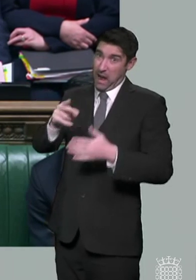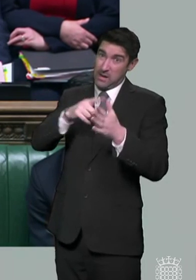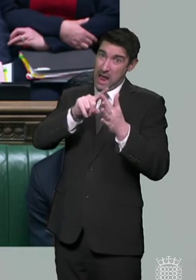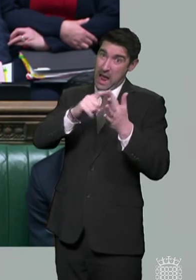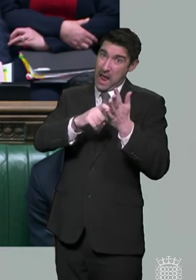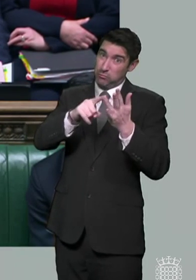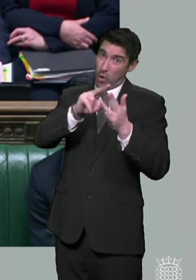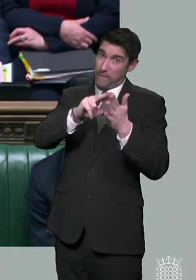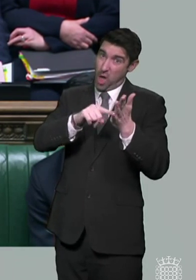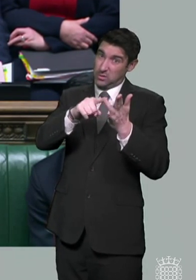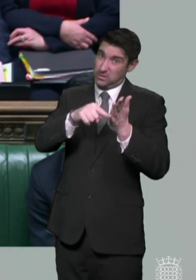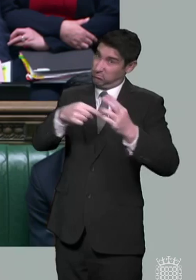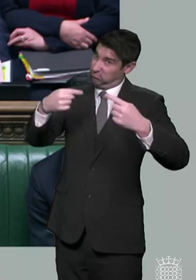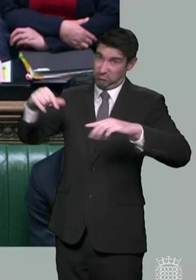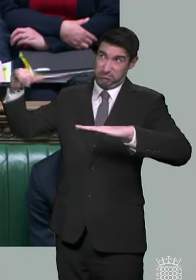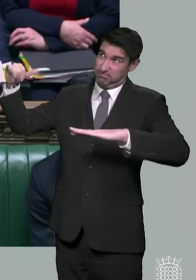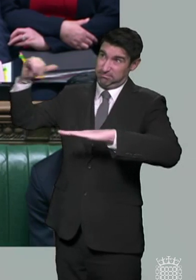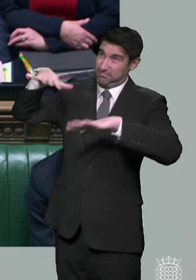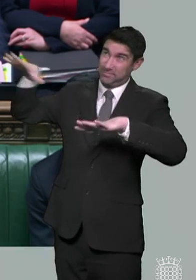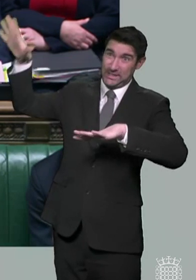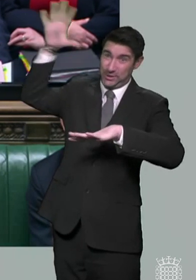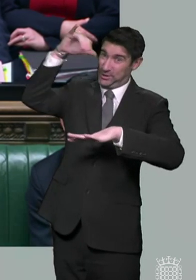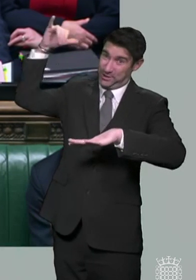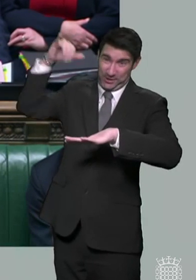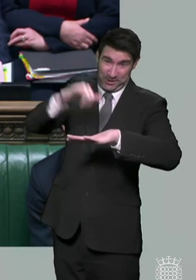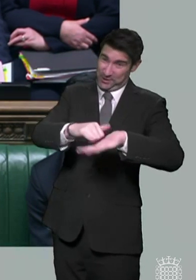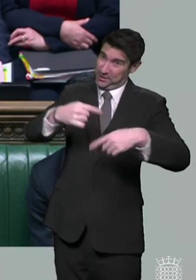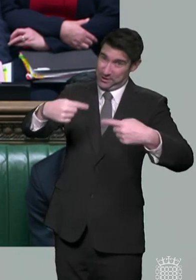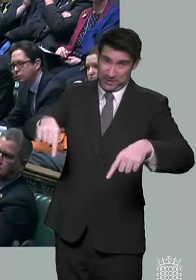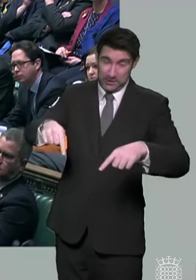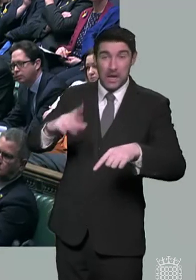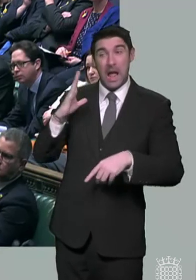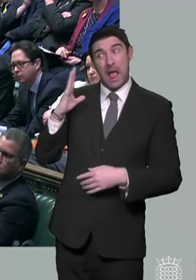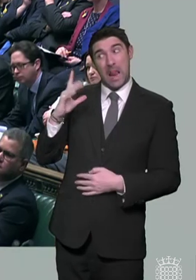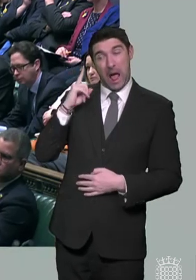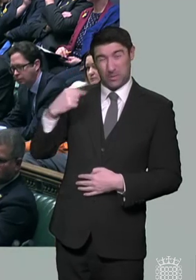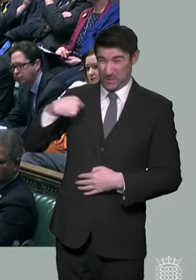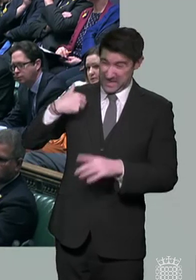This Government led the way last week on banning Russia’s use of SWIFT.